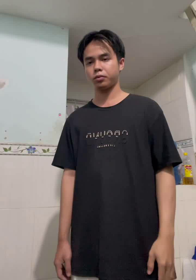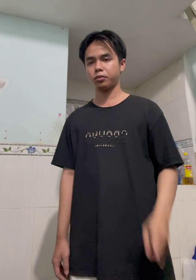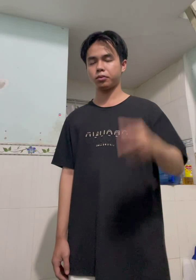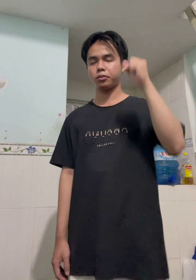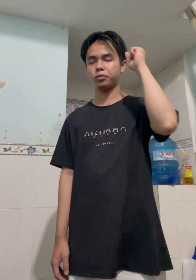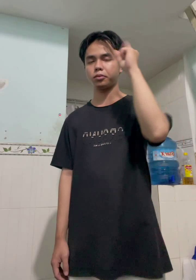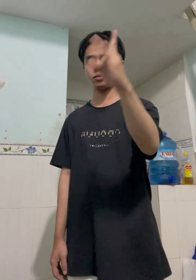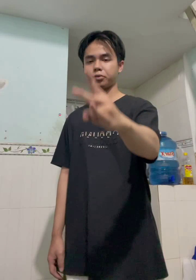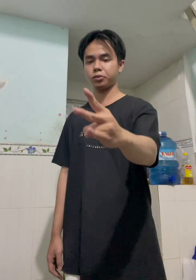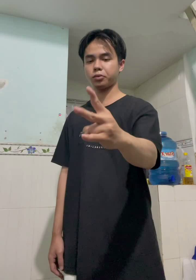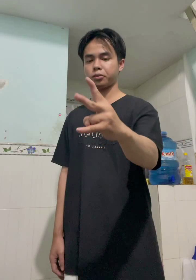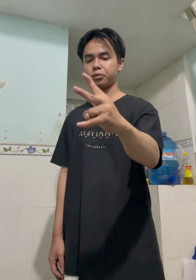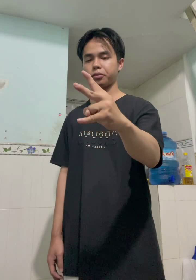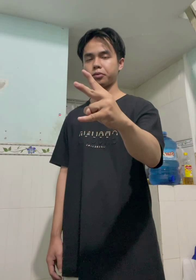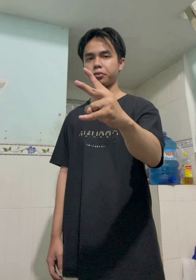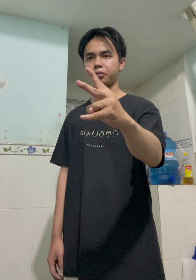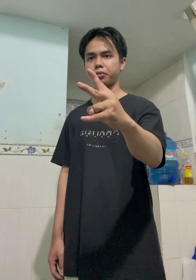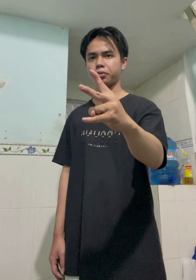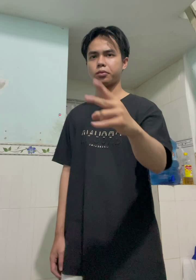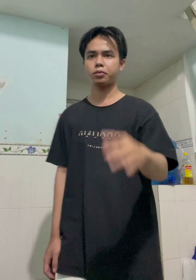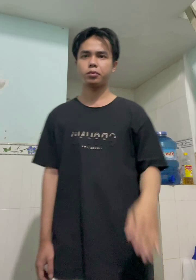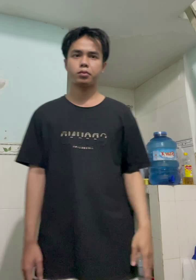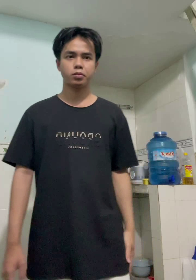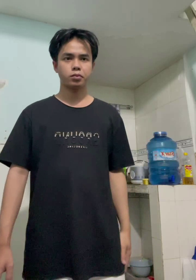h